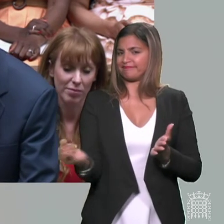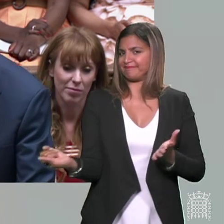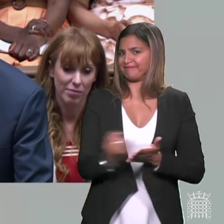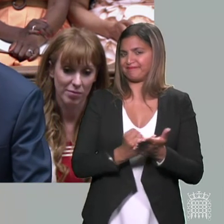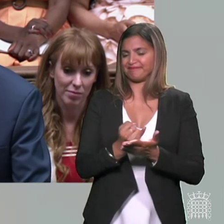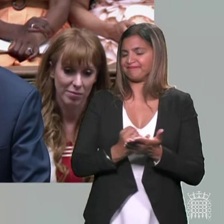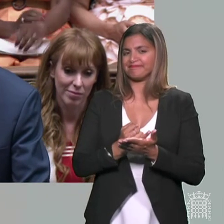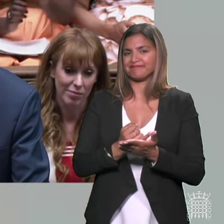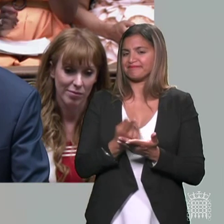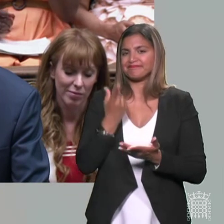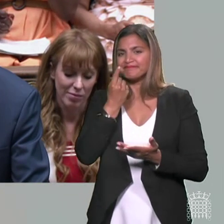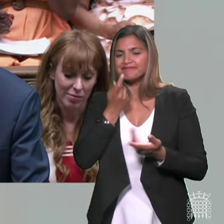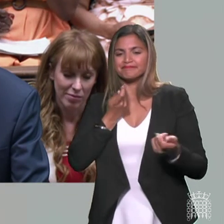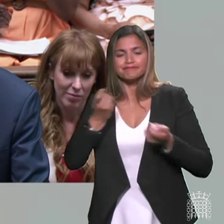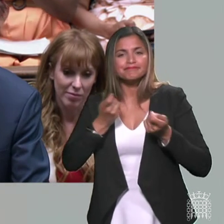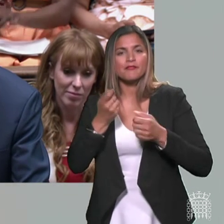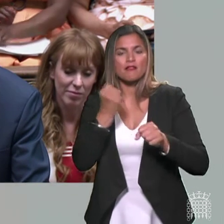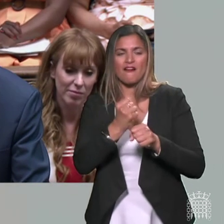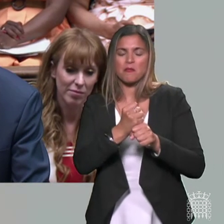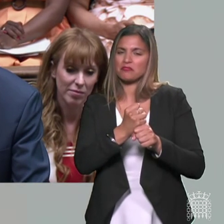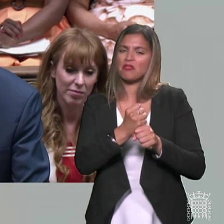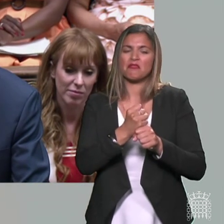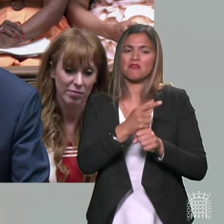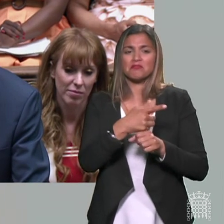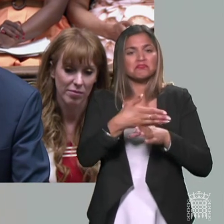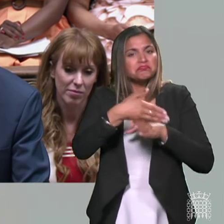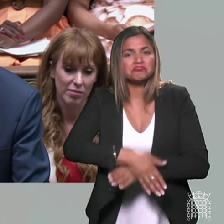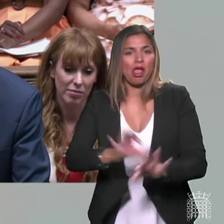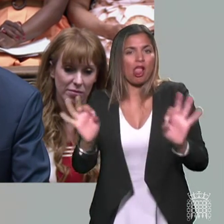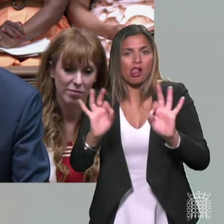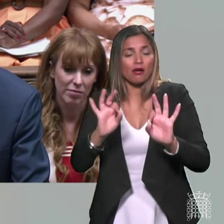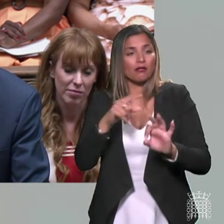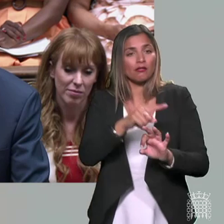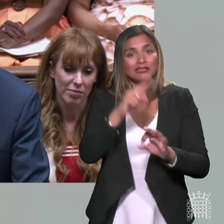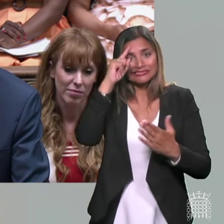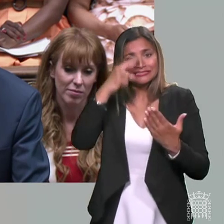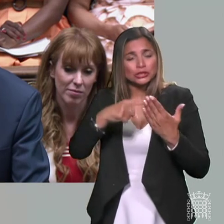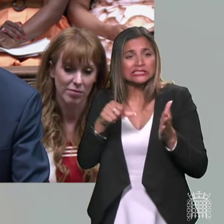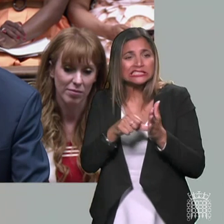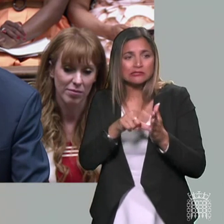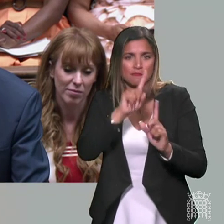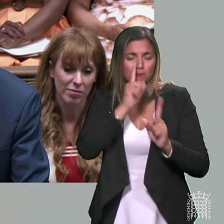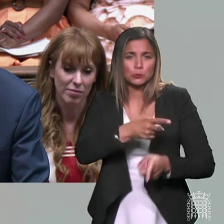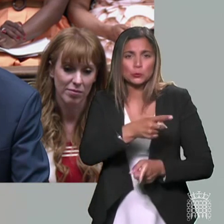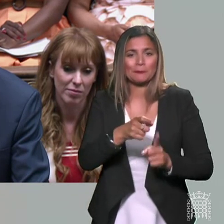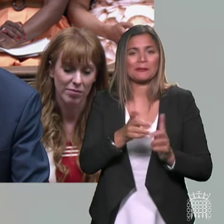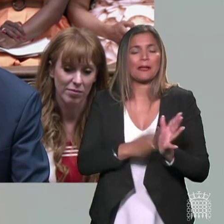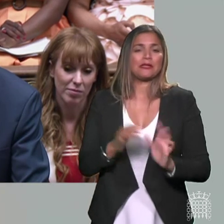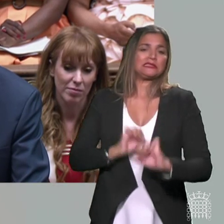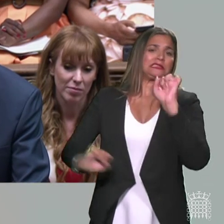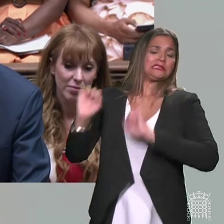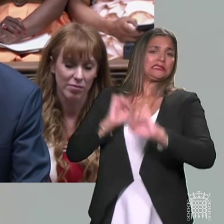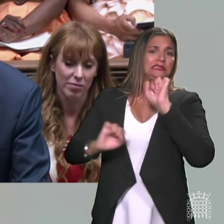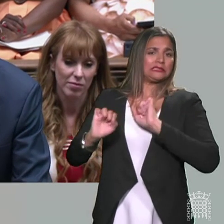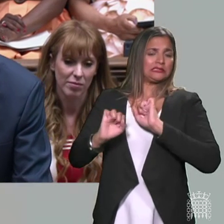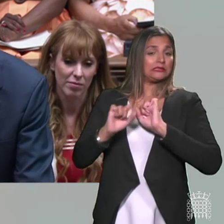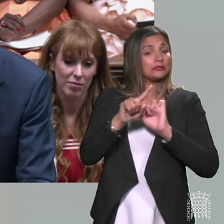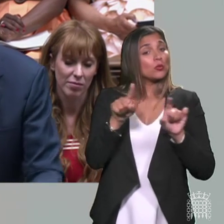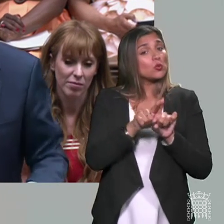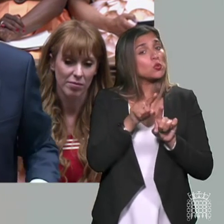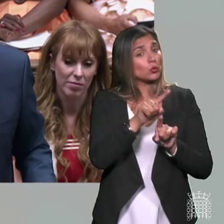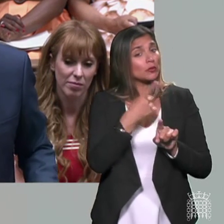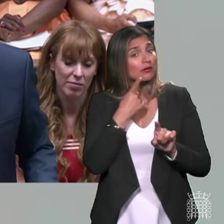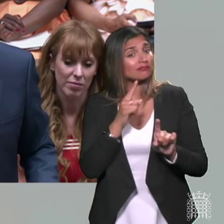He suggested that the Prime Minister is not prepared to work hard or take difficult decisions, and implied that the Prime Minister cannot tell the public the truth.